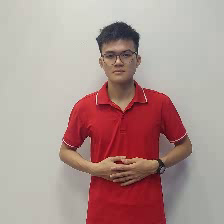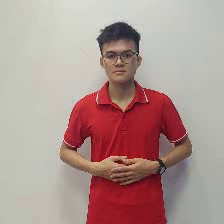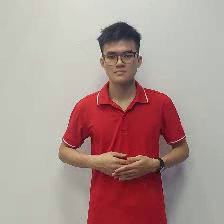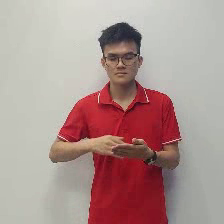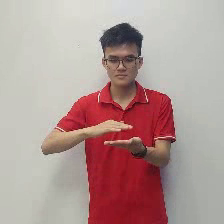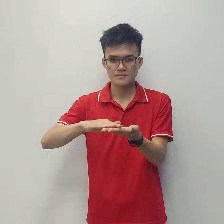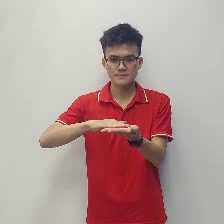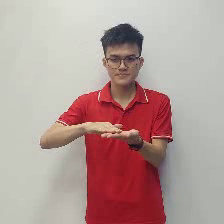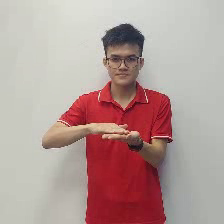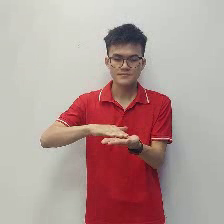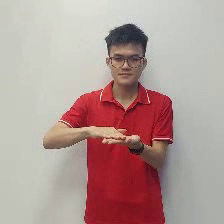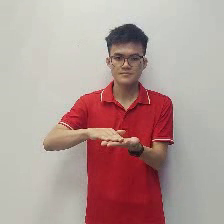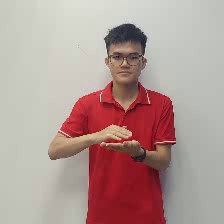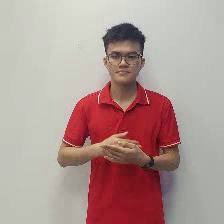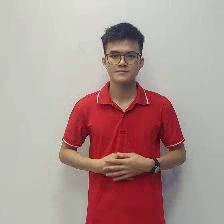Xin lỗi